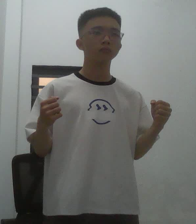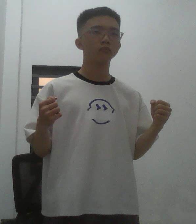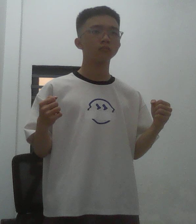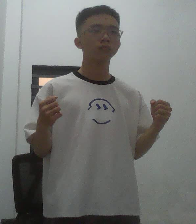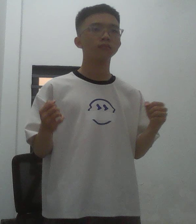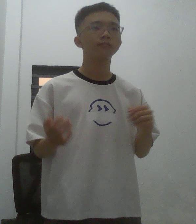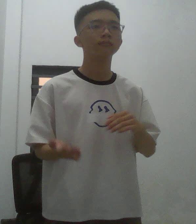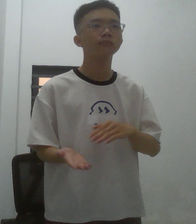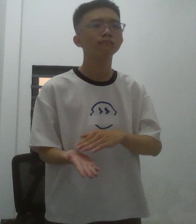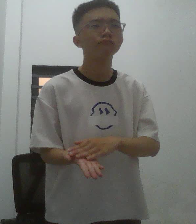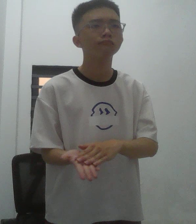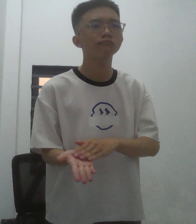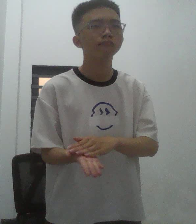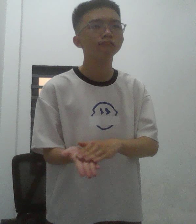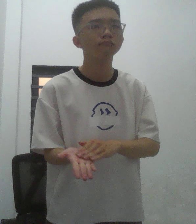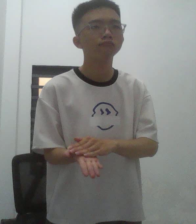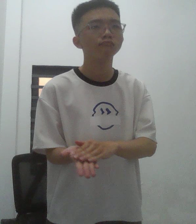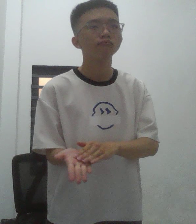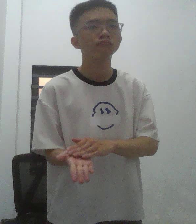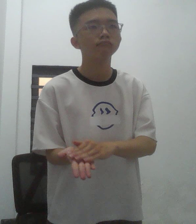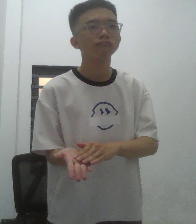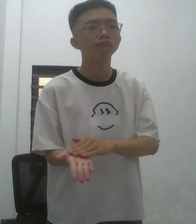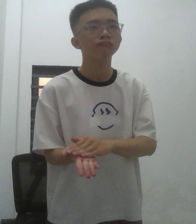xin loi